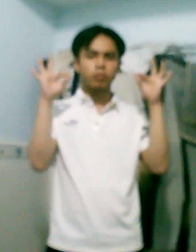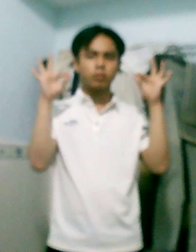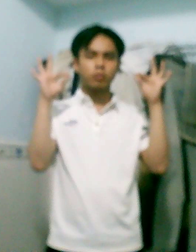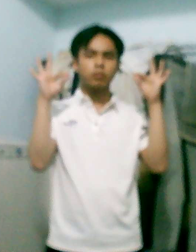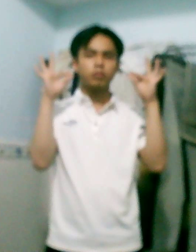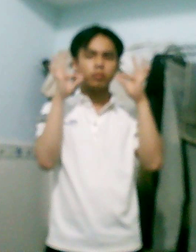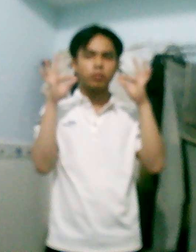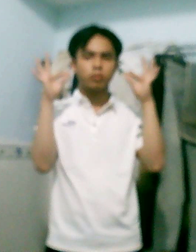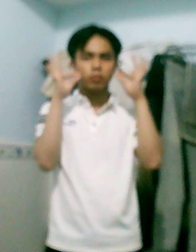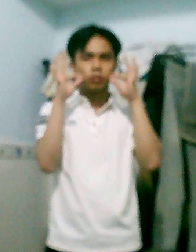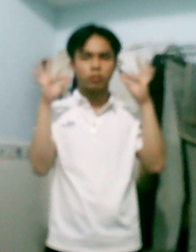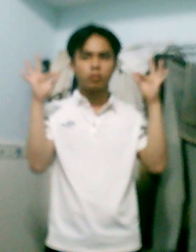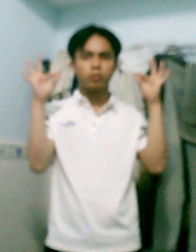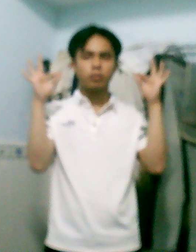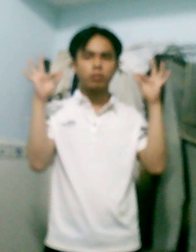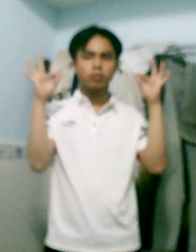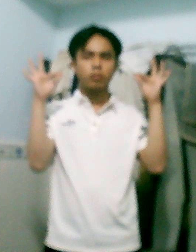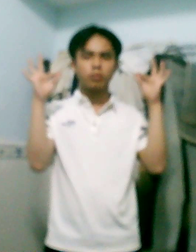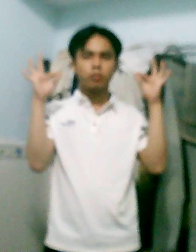meo